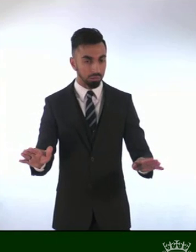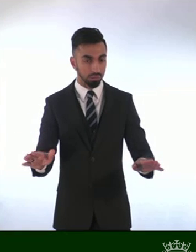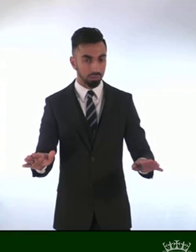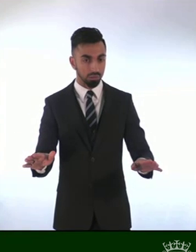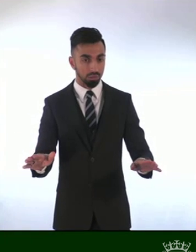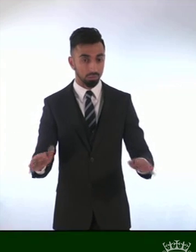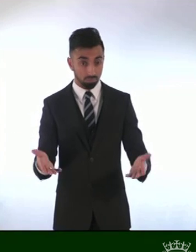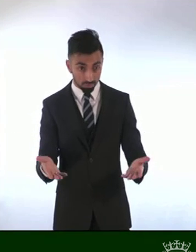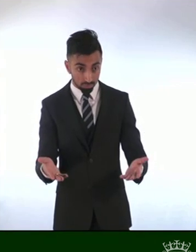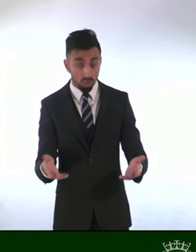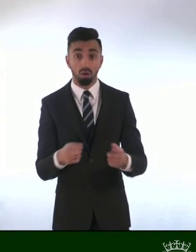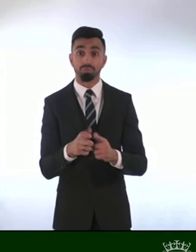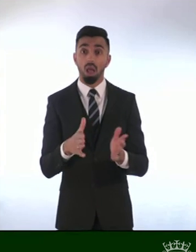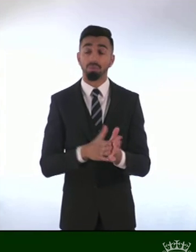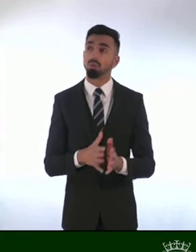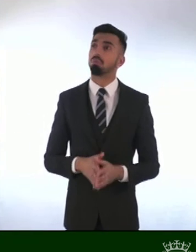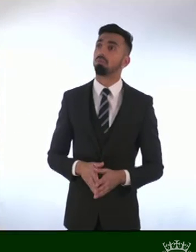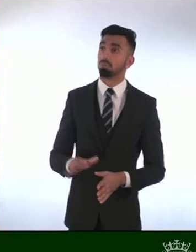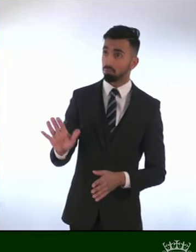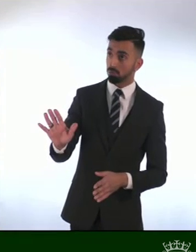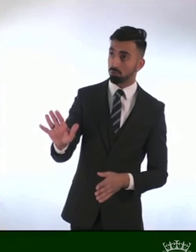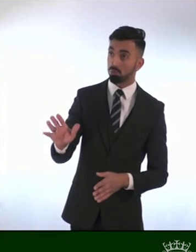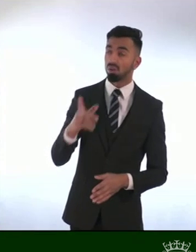I can certainly give my honourable Friend that reassurance.